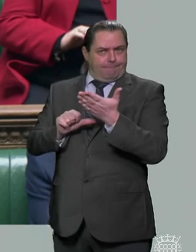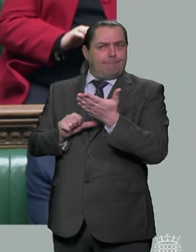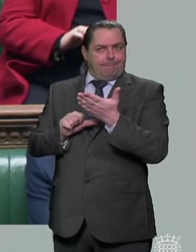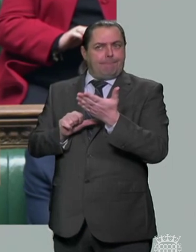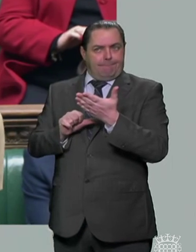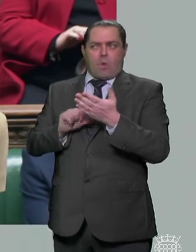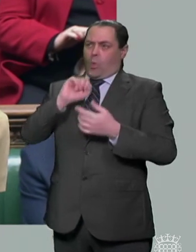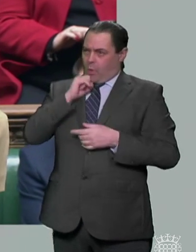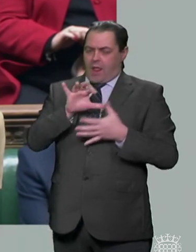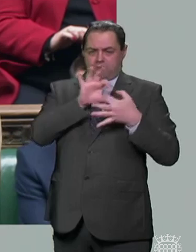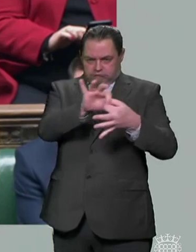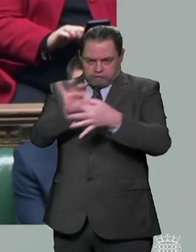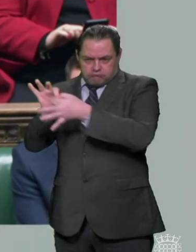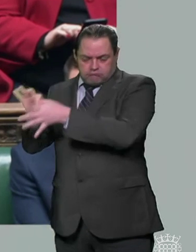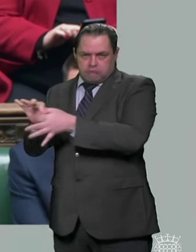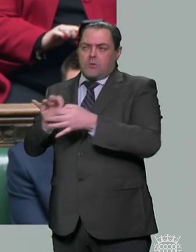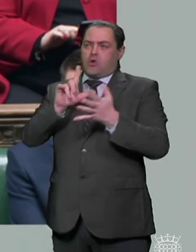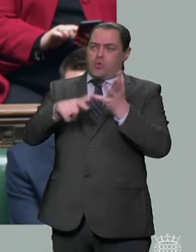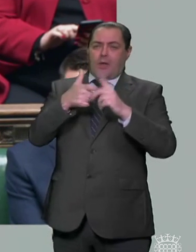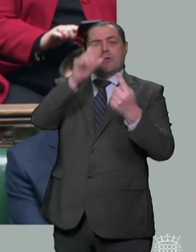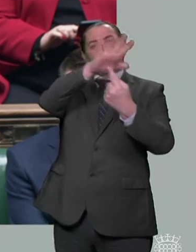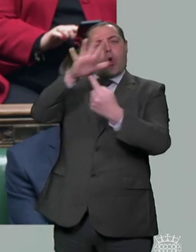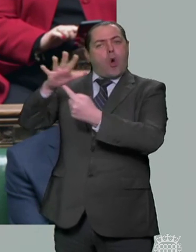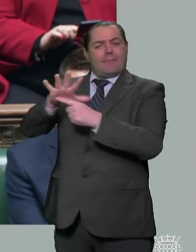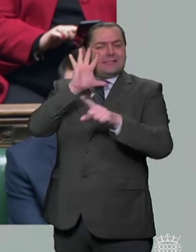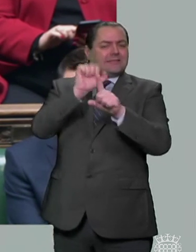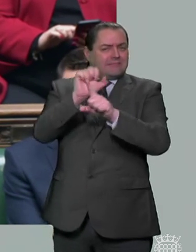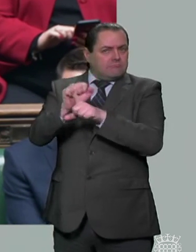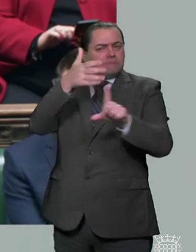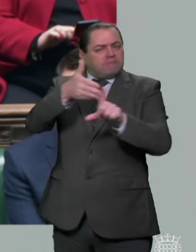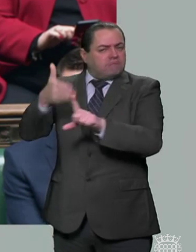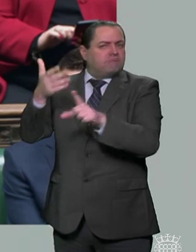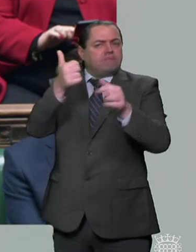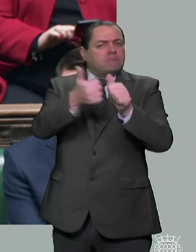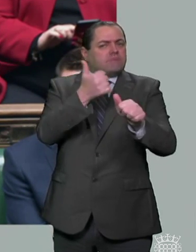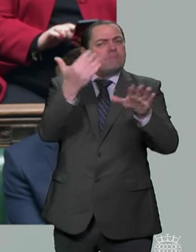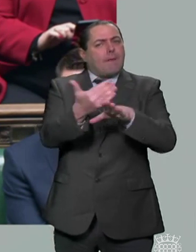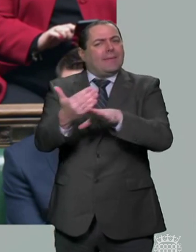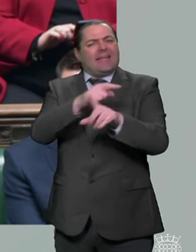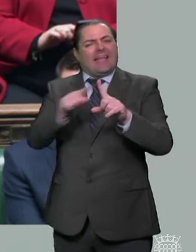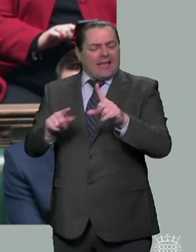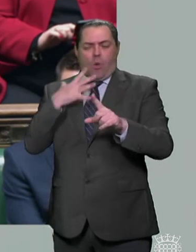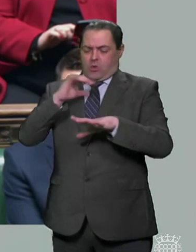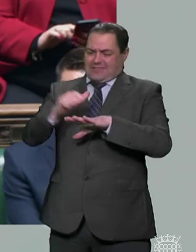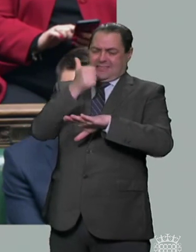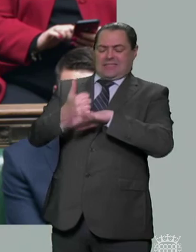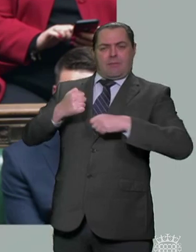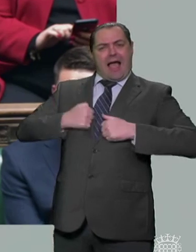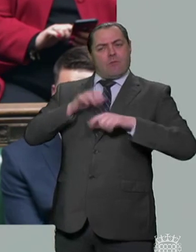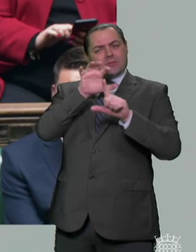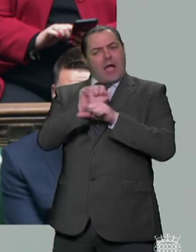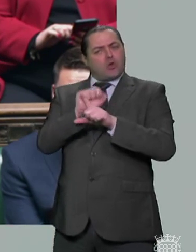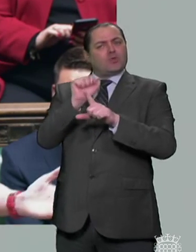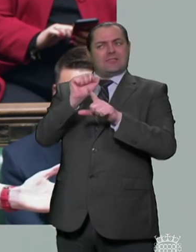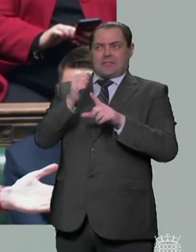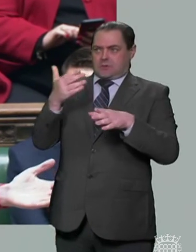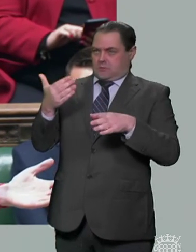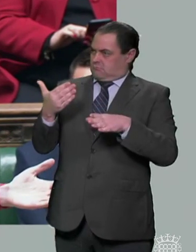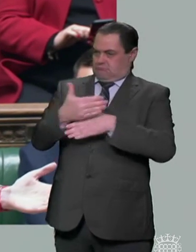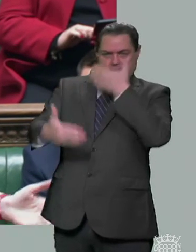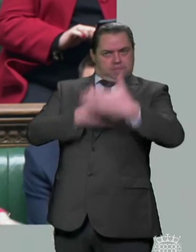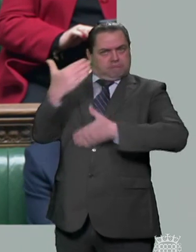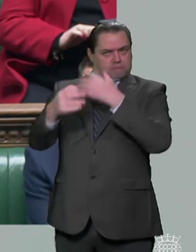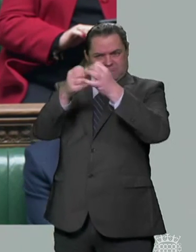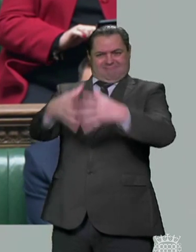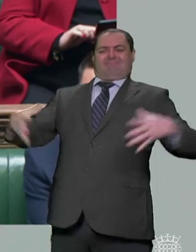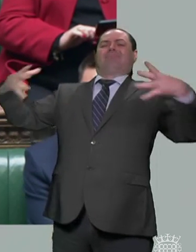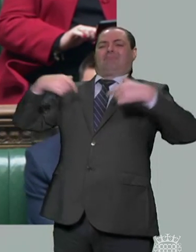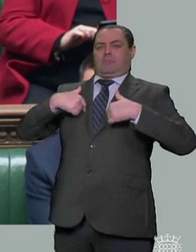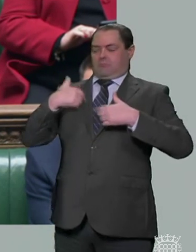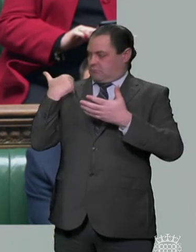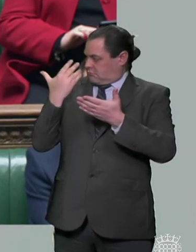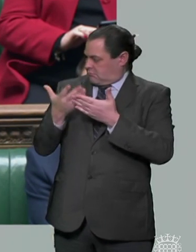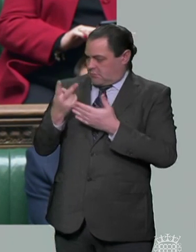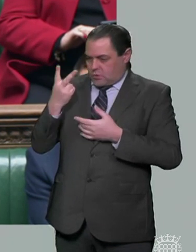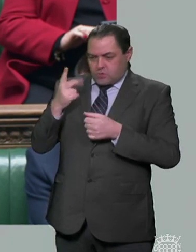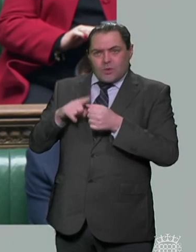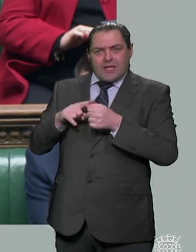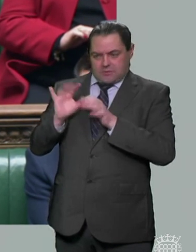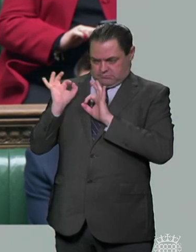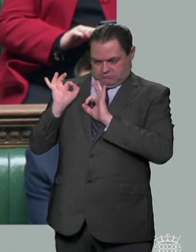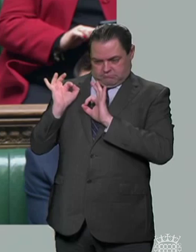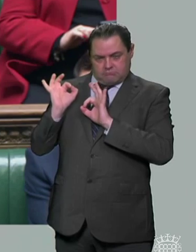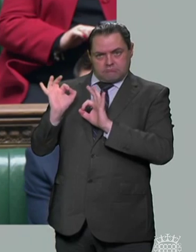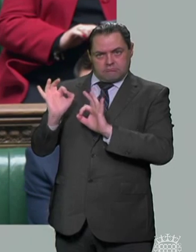They promised to work with the UK’s world-leading diagnostics companies to build a British diagnostics industry at scale, yet two years on, this has never materialised.